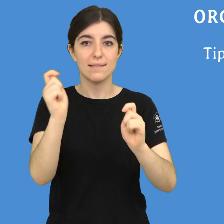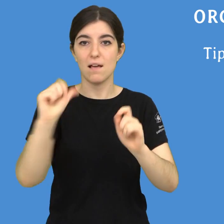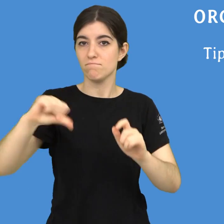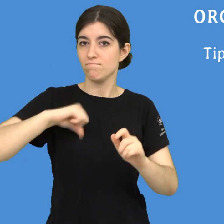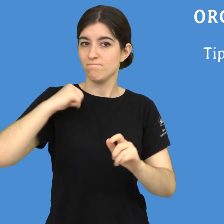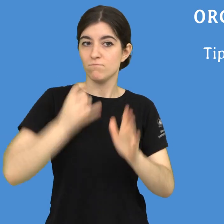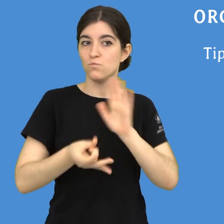hospital